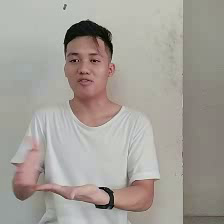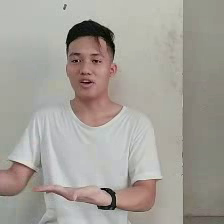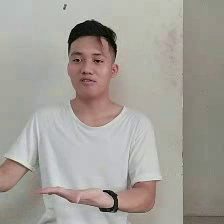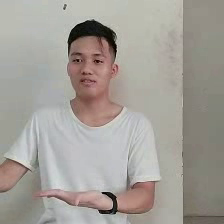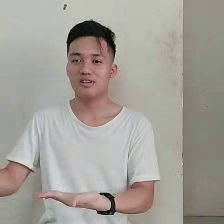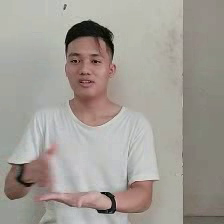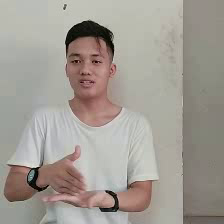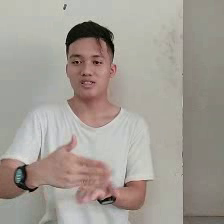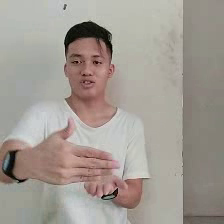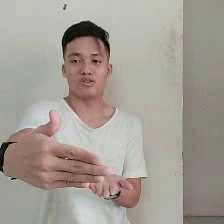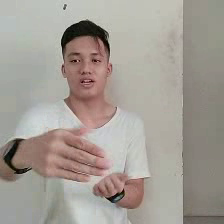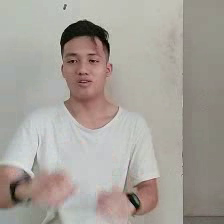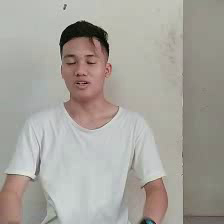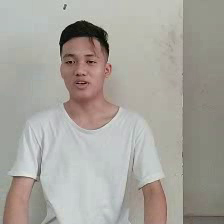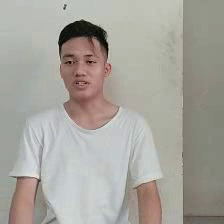San sẻ